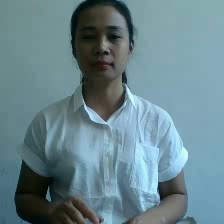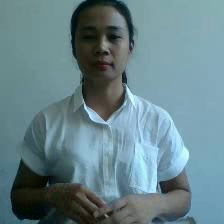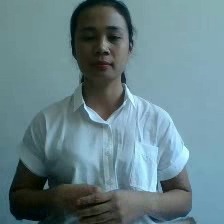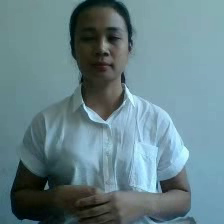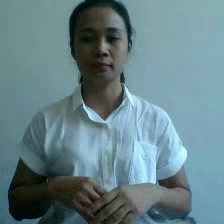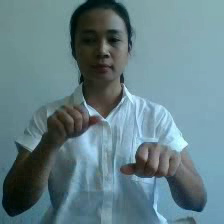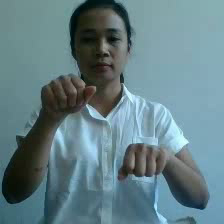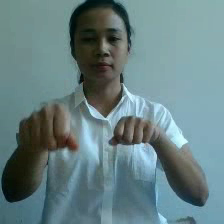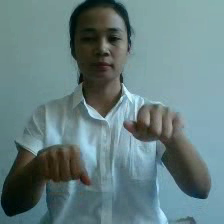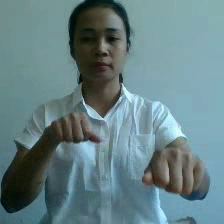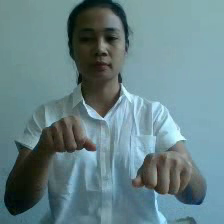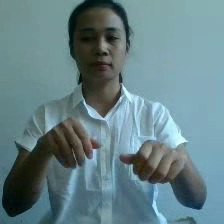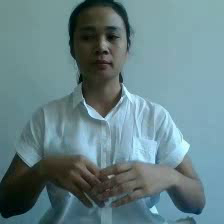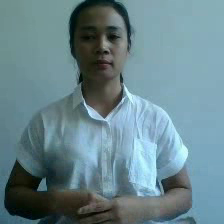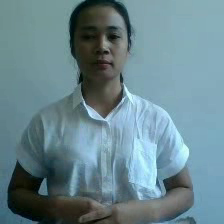Xe đạp